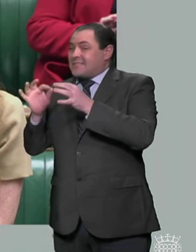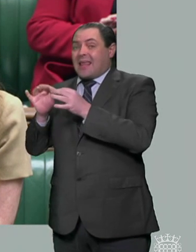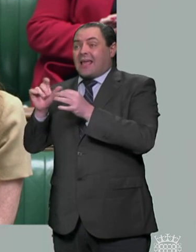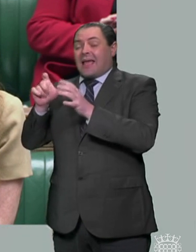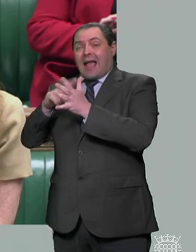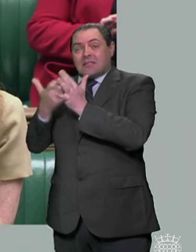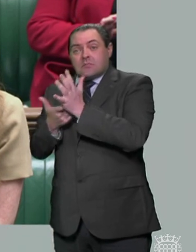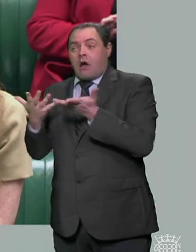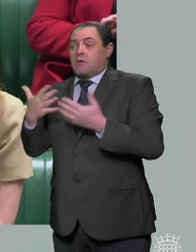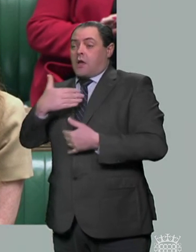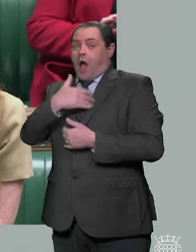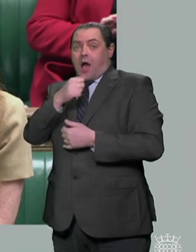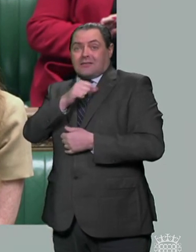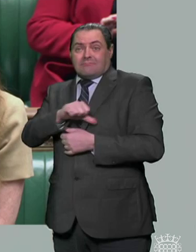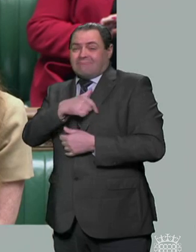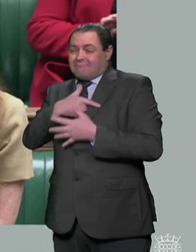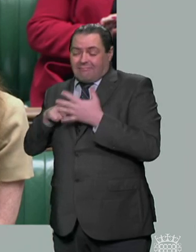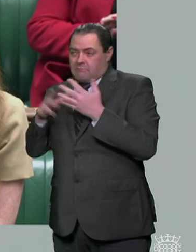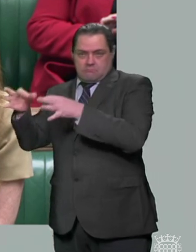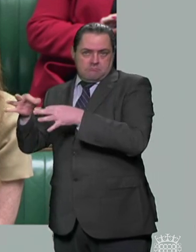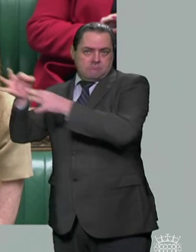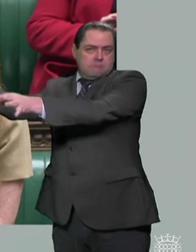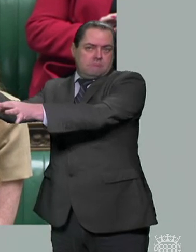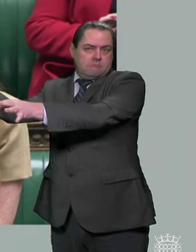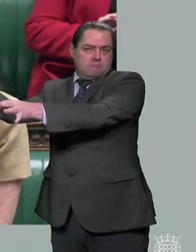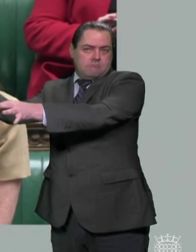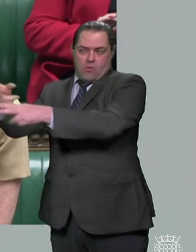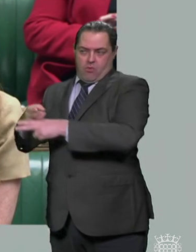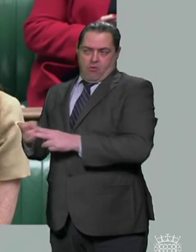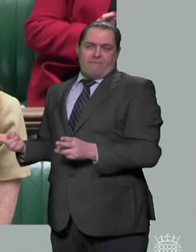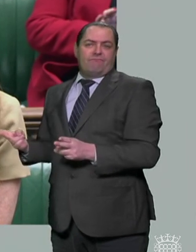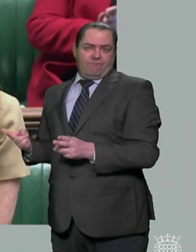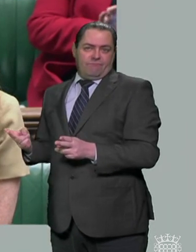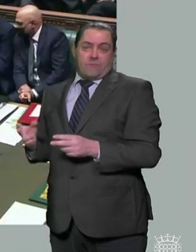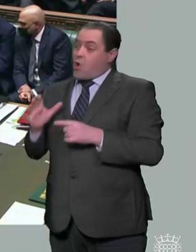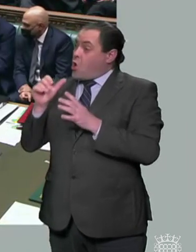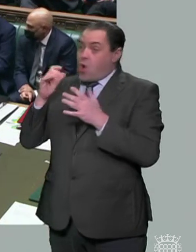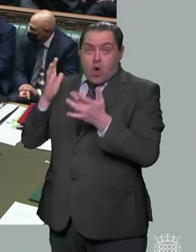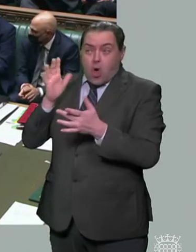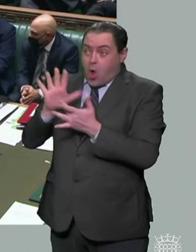In my home of Greater Manchester, non-urgent surgery is being halted.